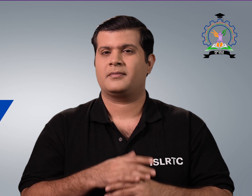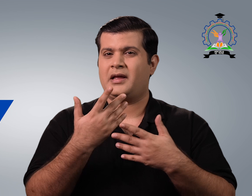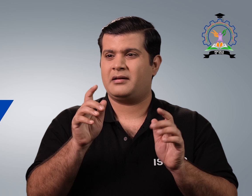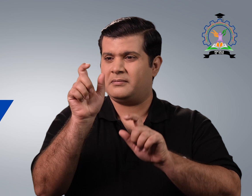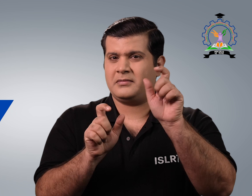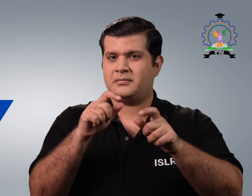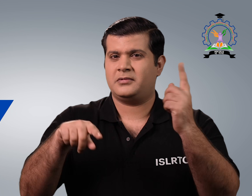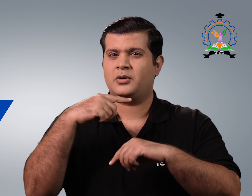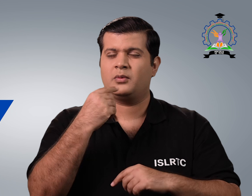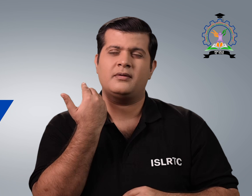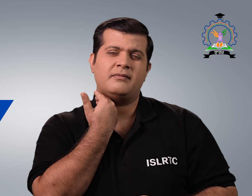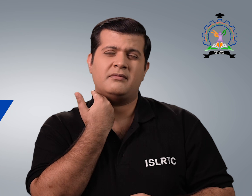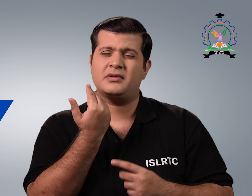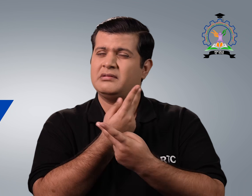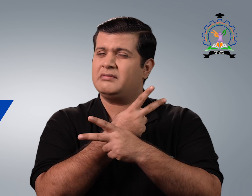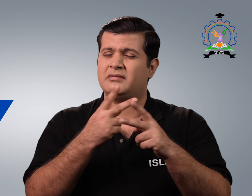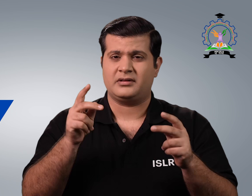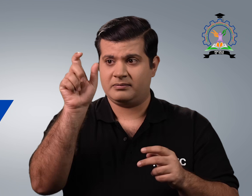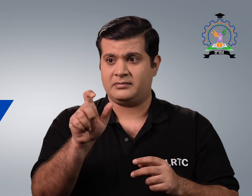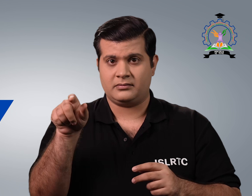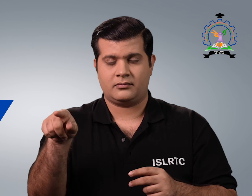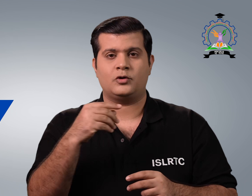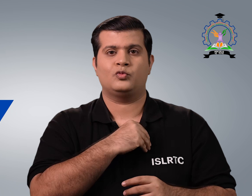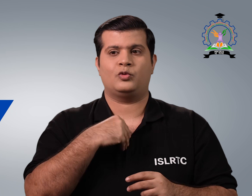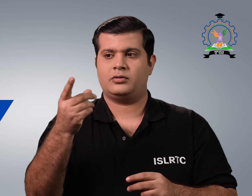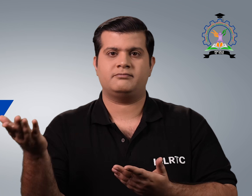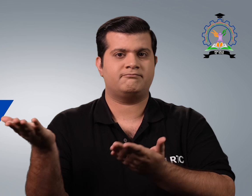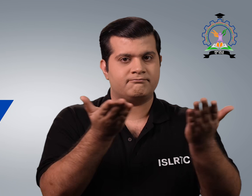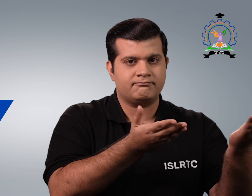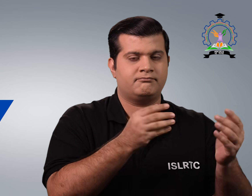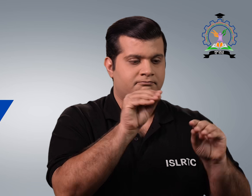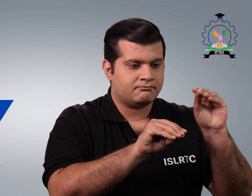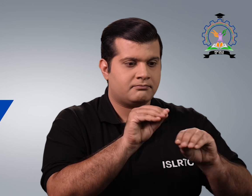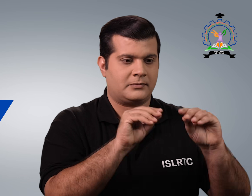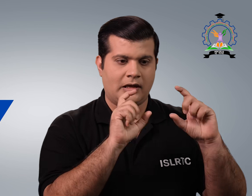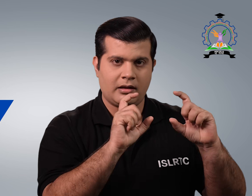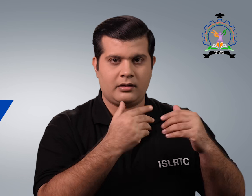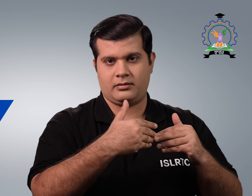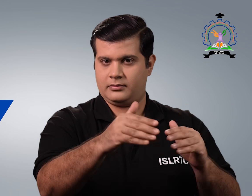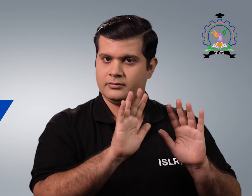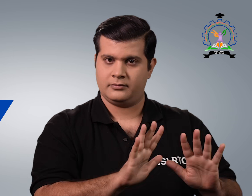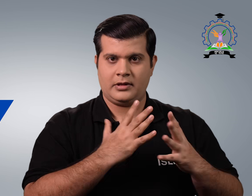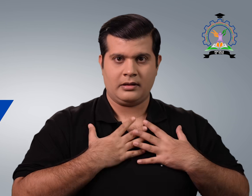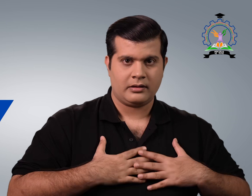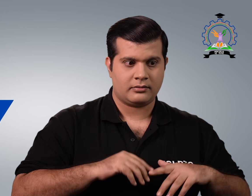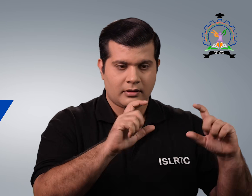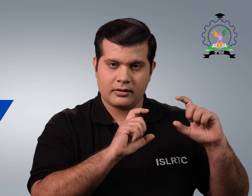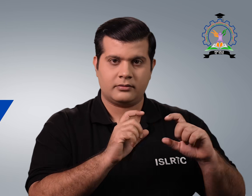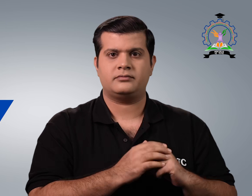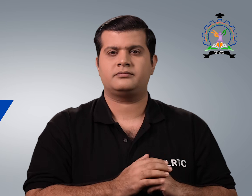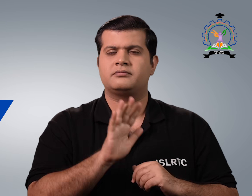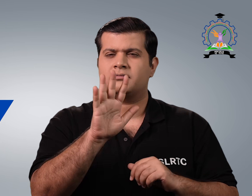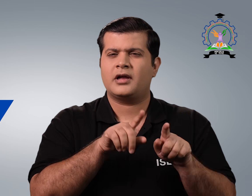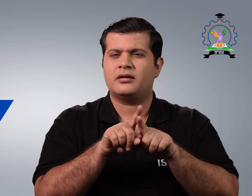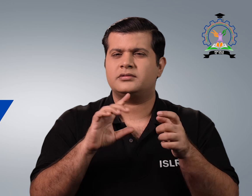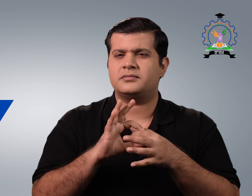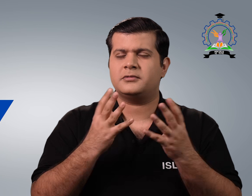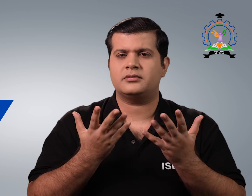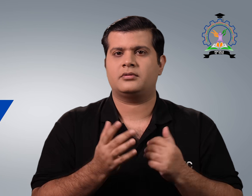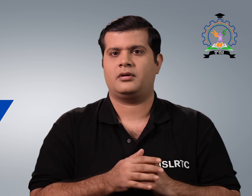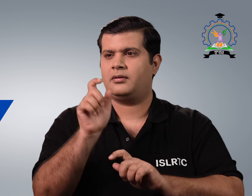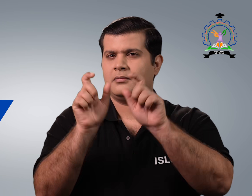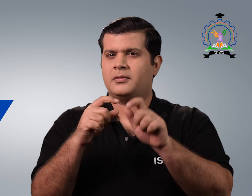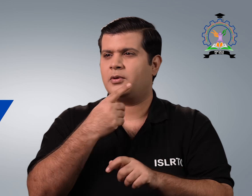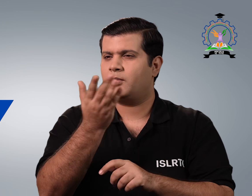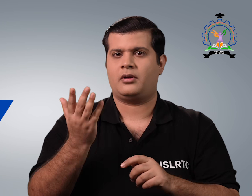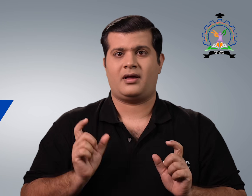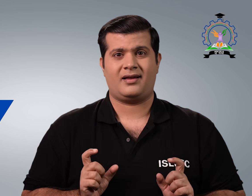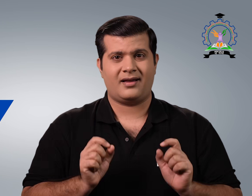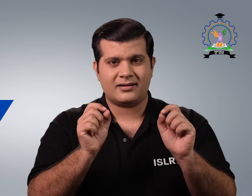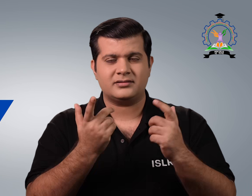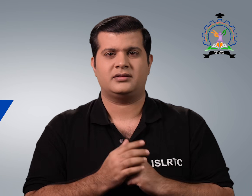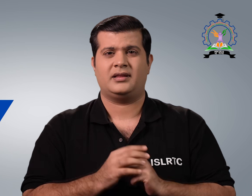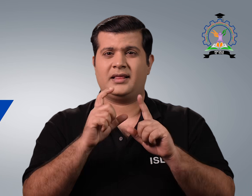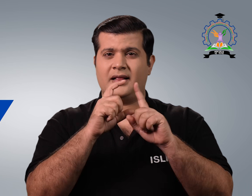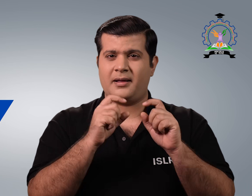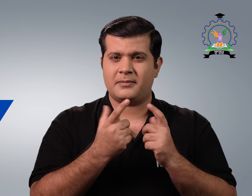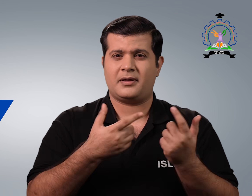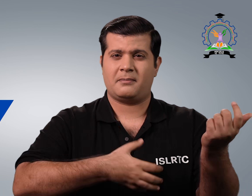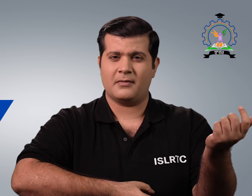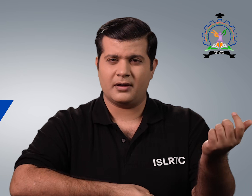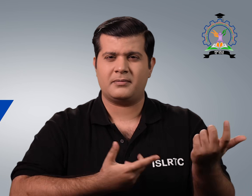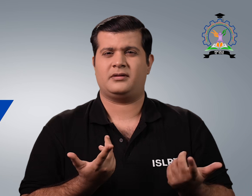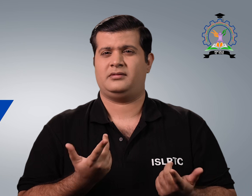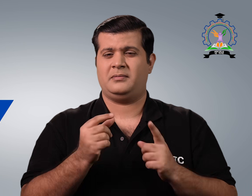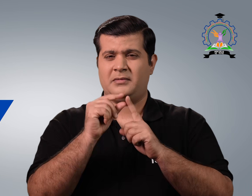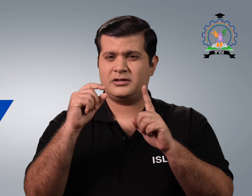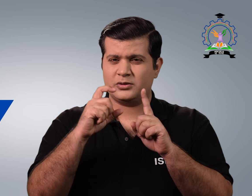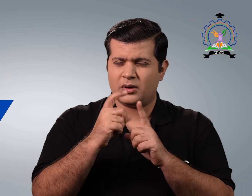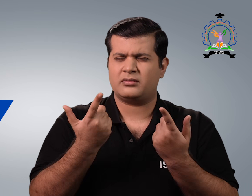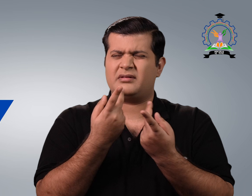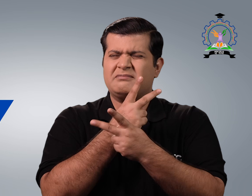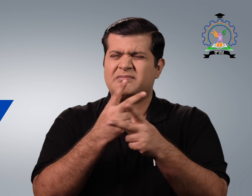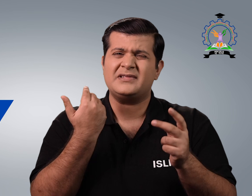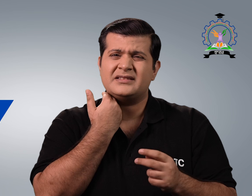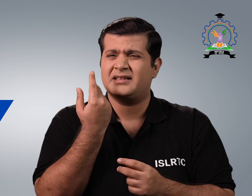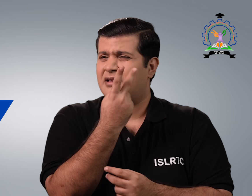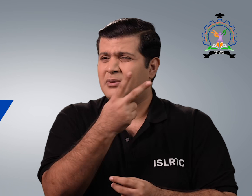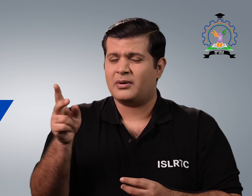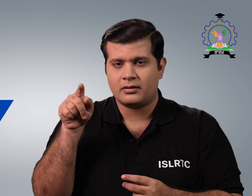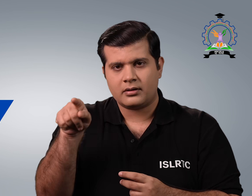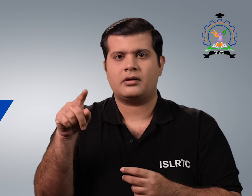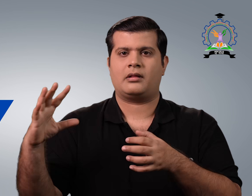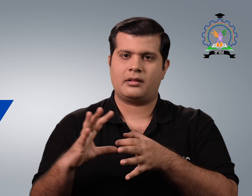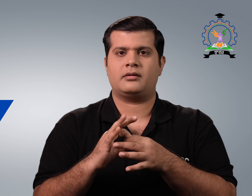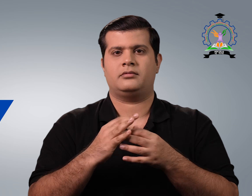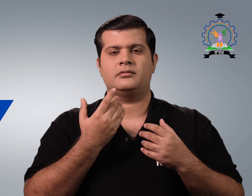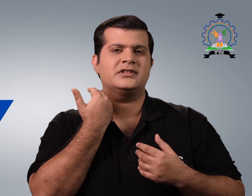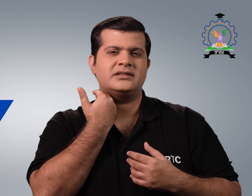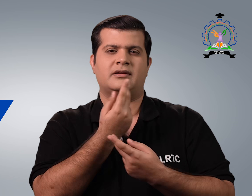A patient is someone receiving medical care or treatment from a doctor, nurse, or hospital. For example individuals with cancer, high blood pressure, diabetes, or PCOD are patients.